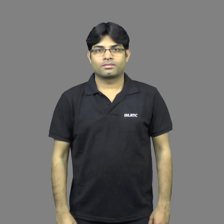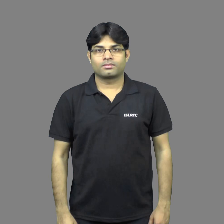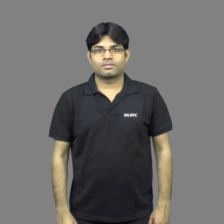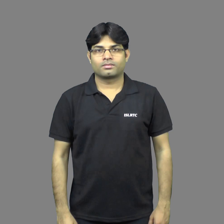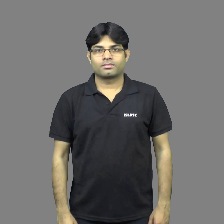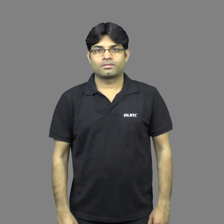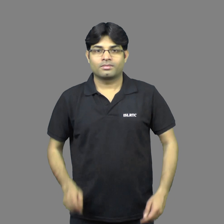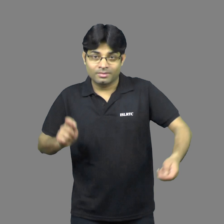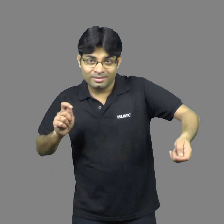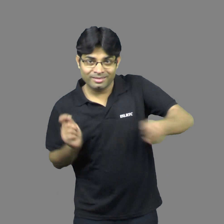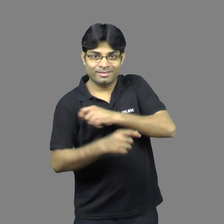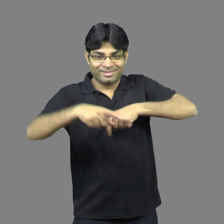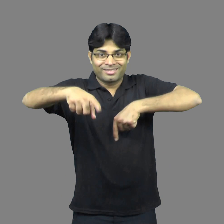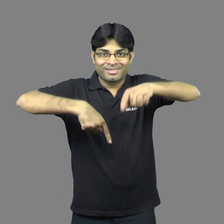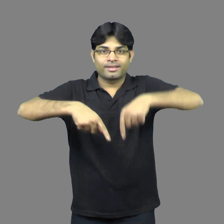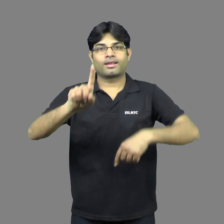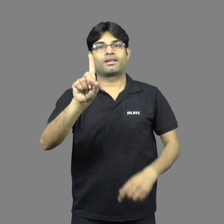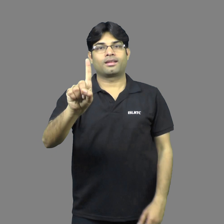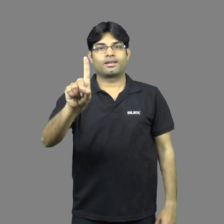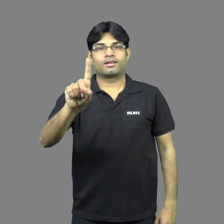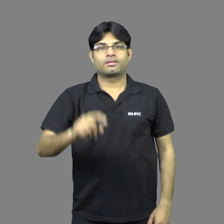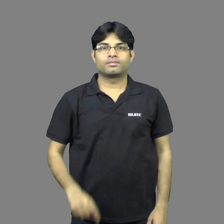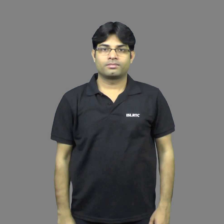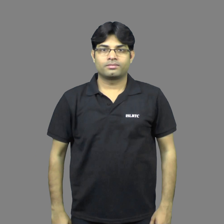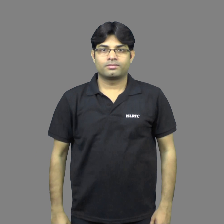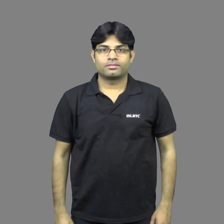Single One Run